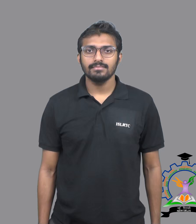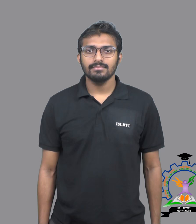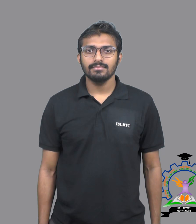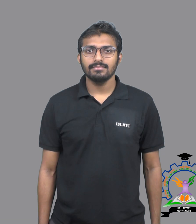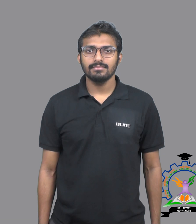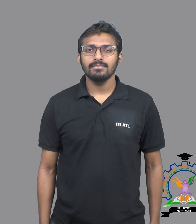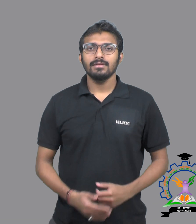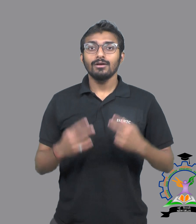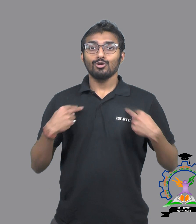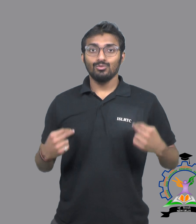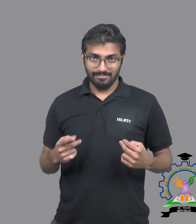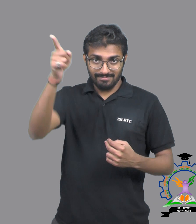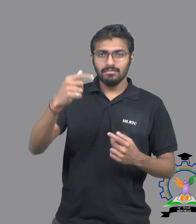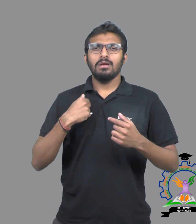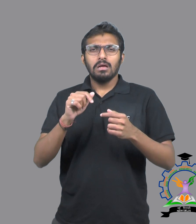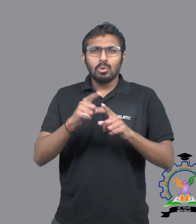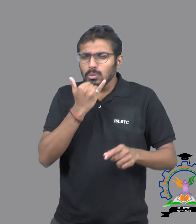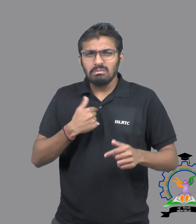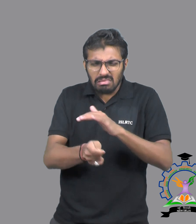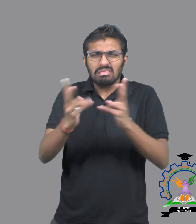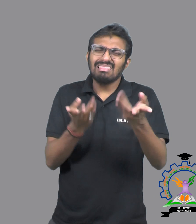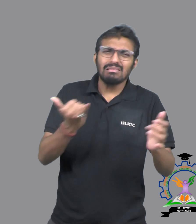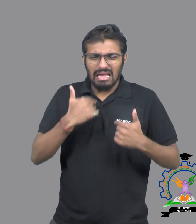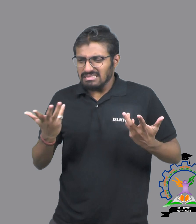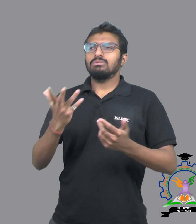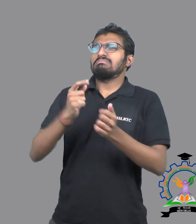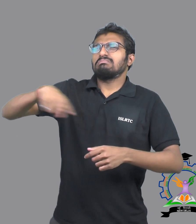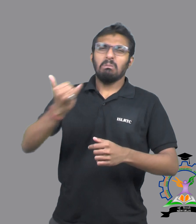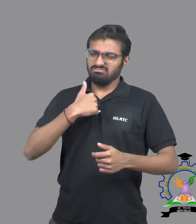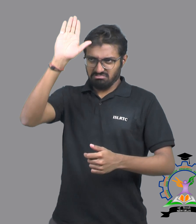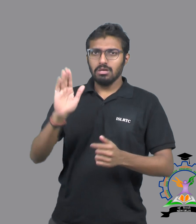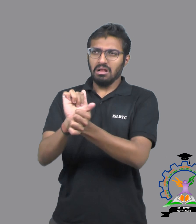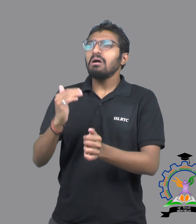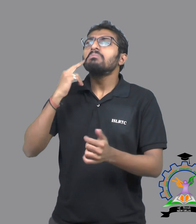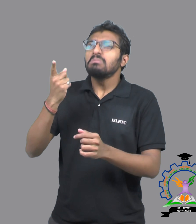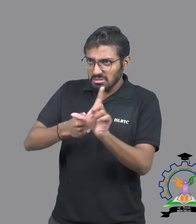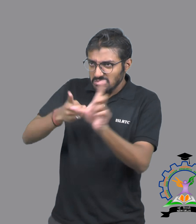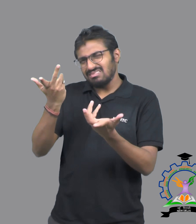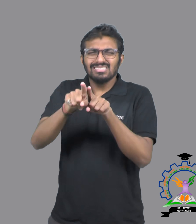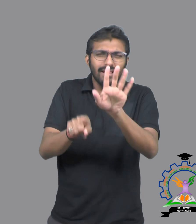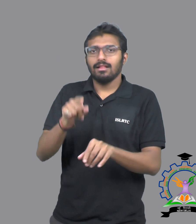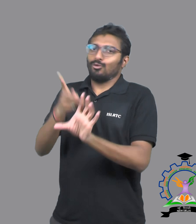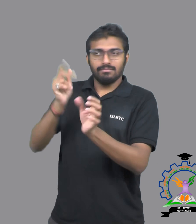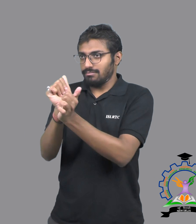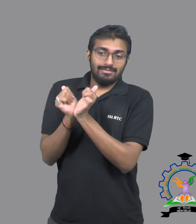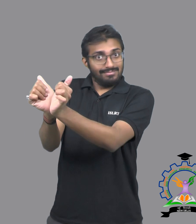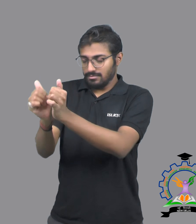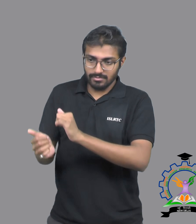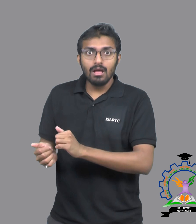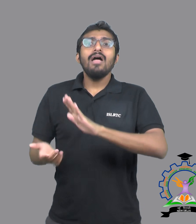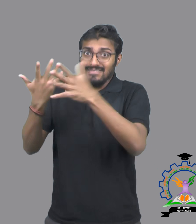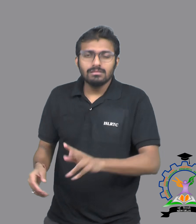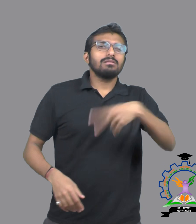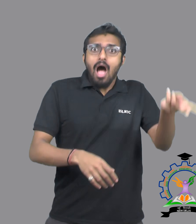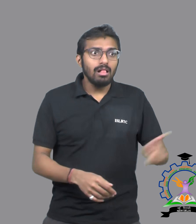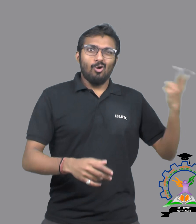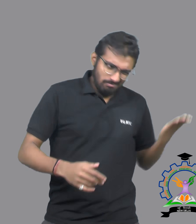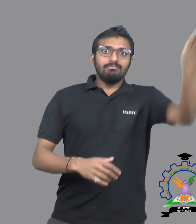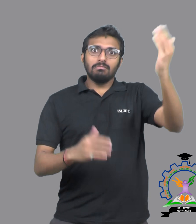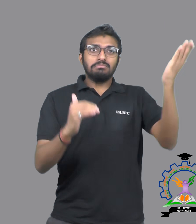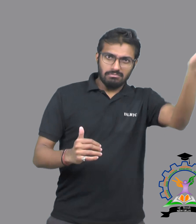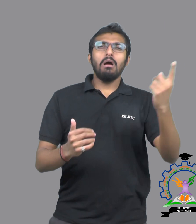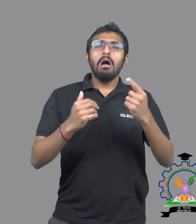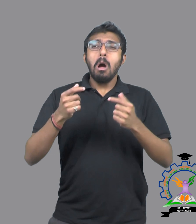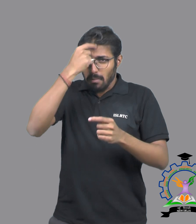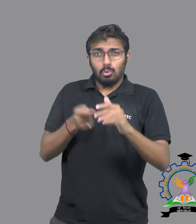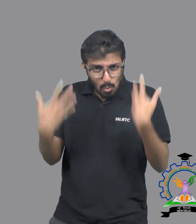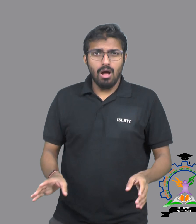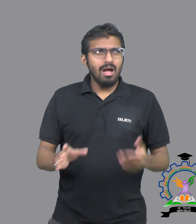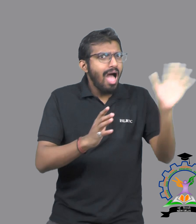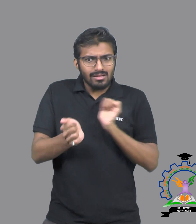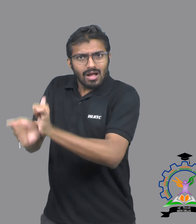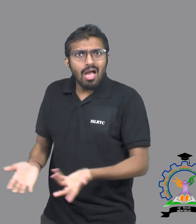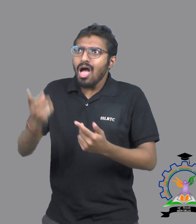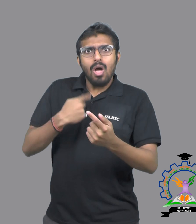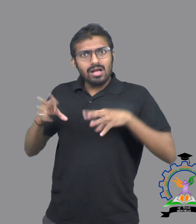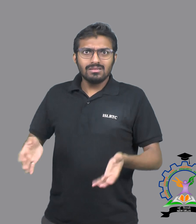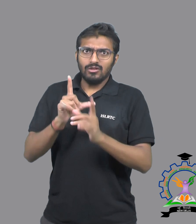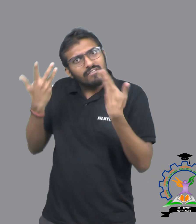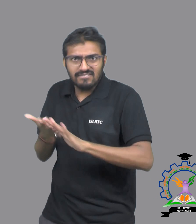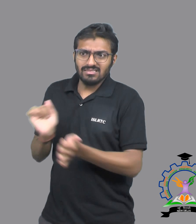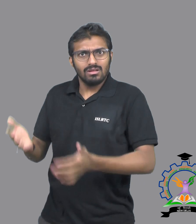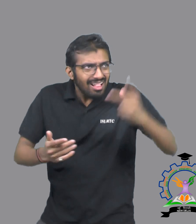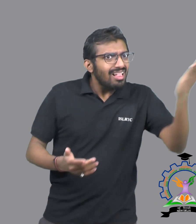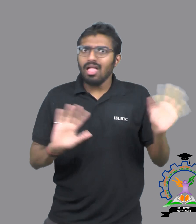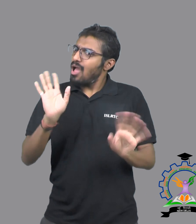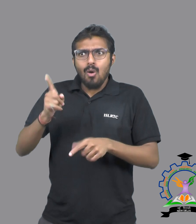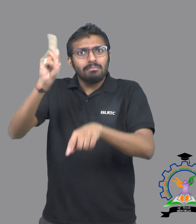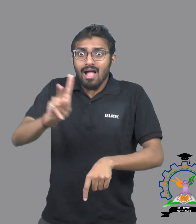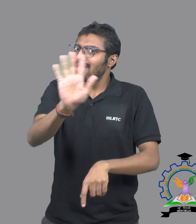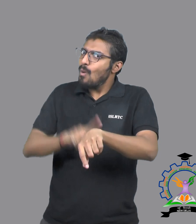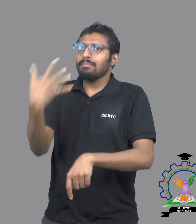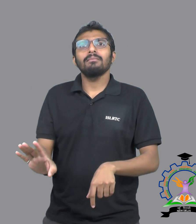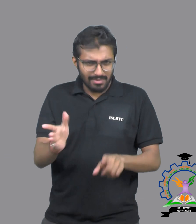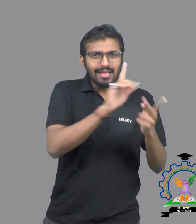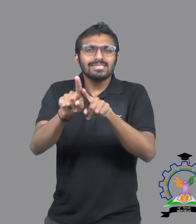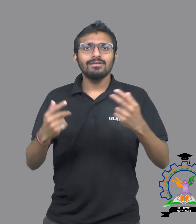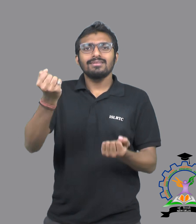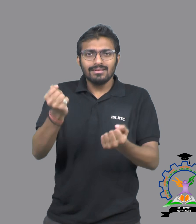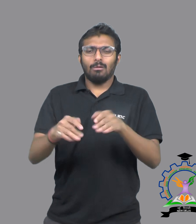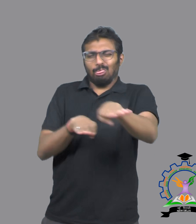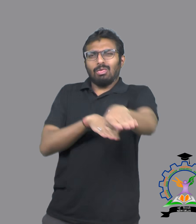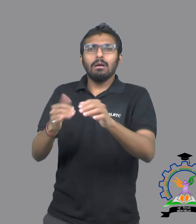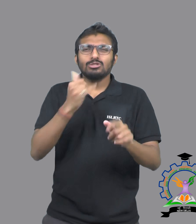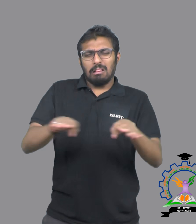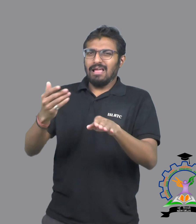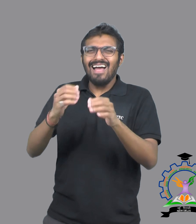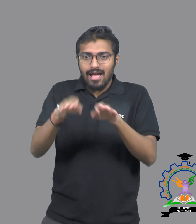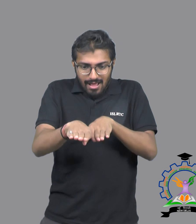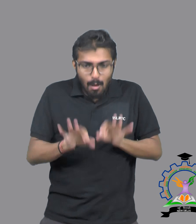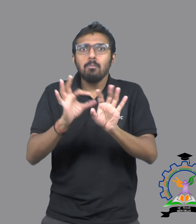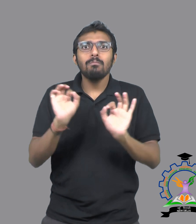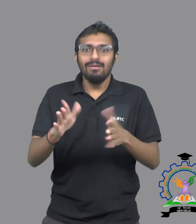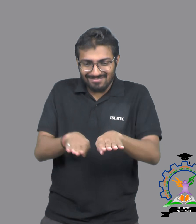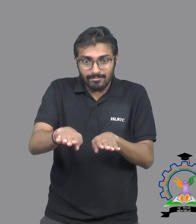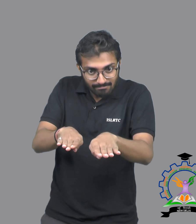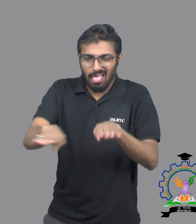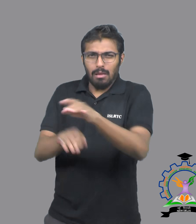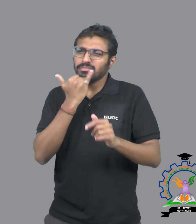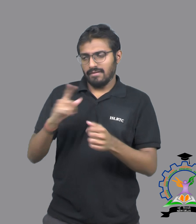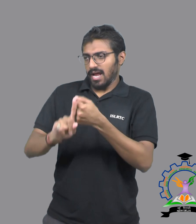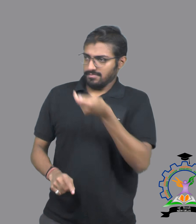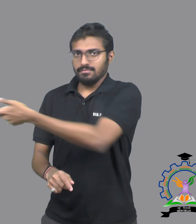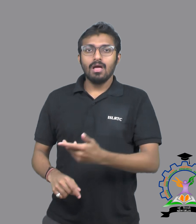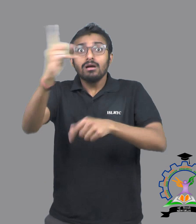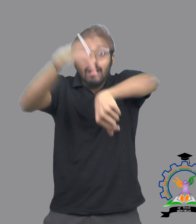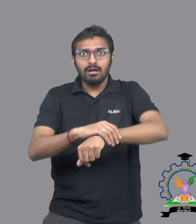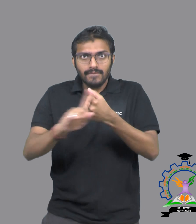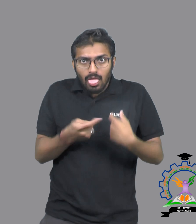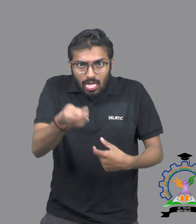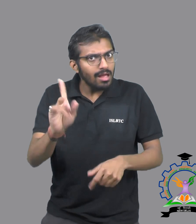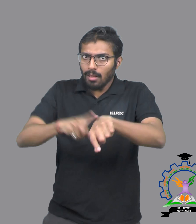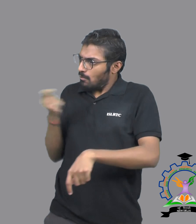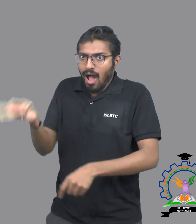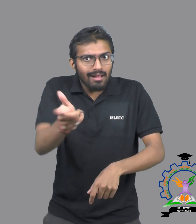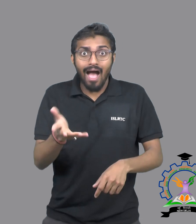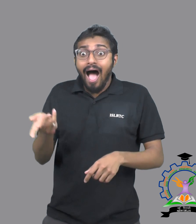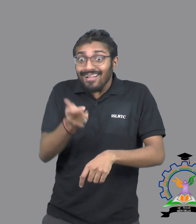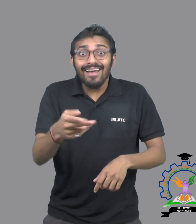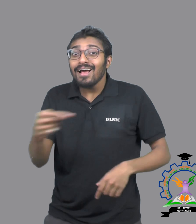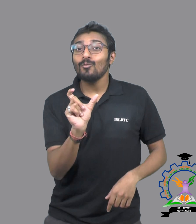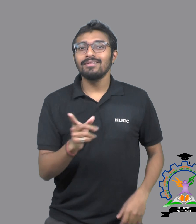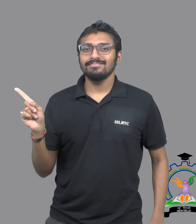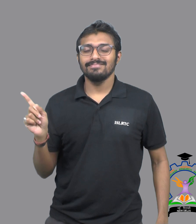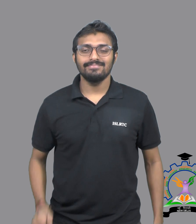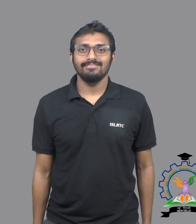Double Jeopardy